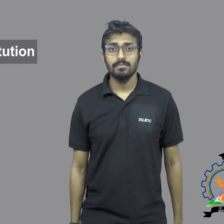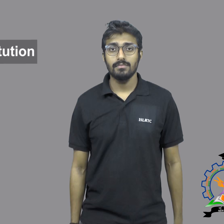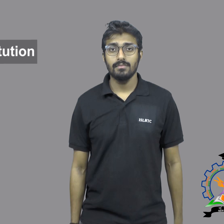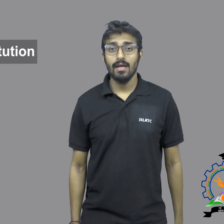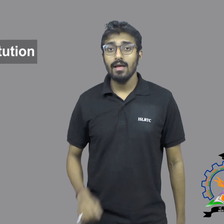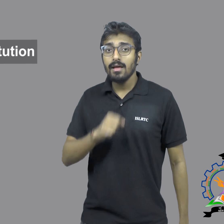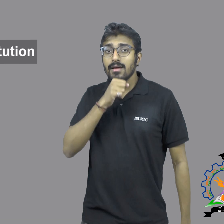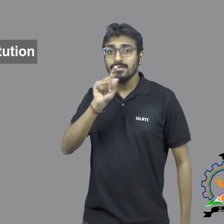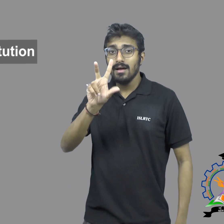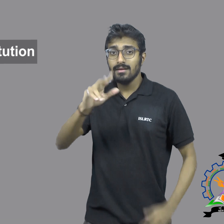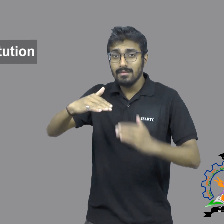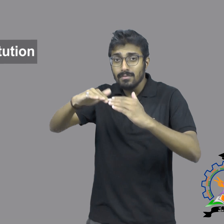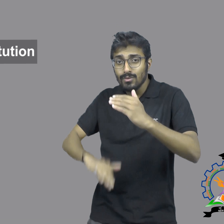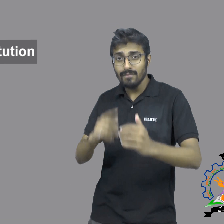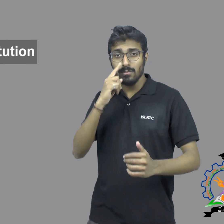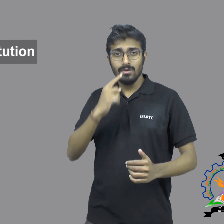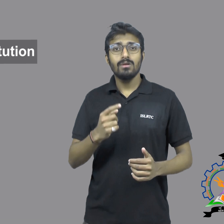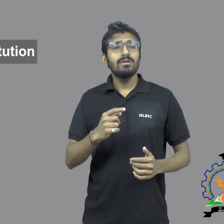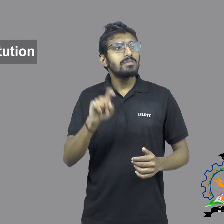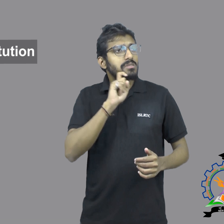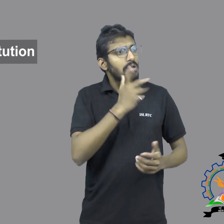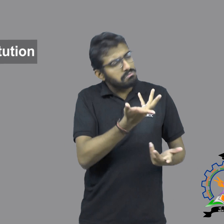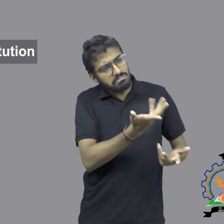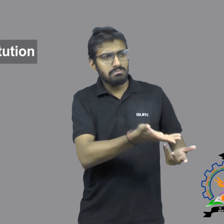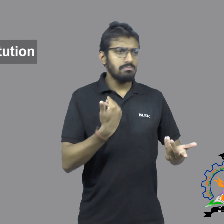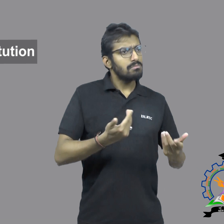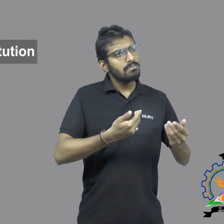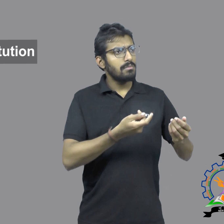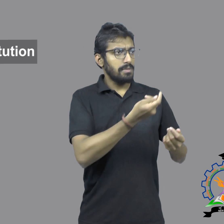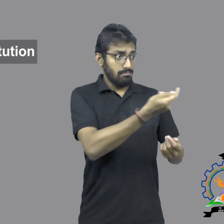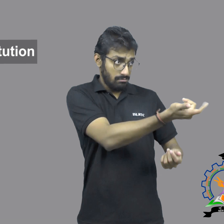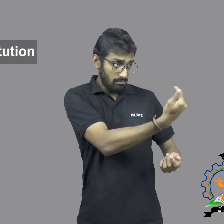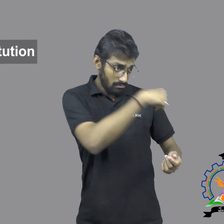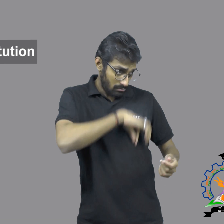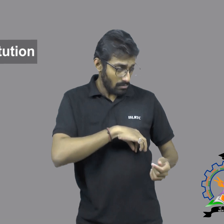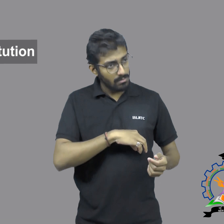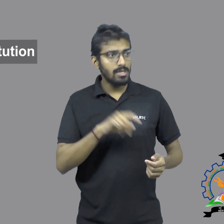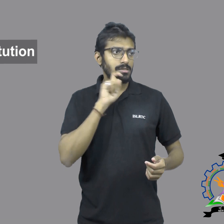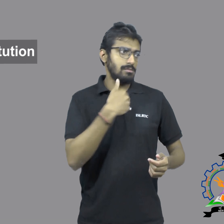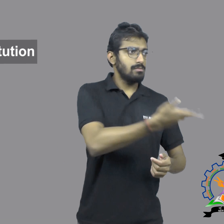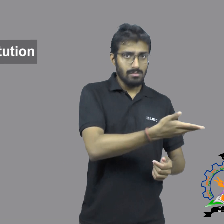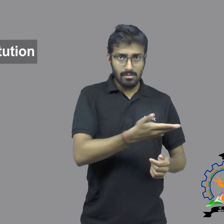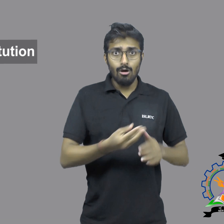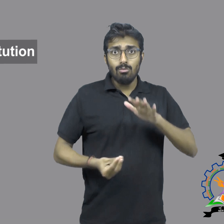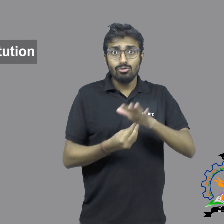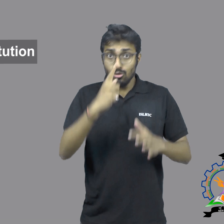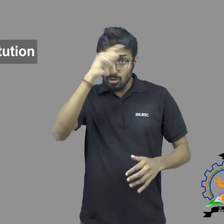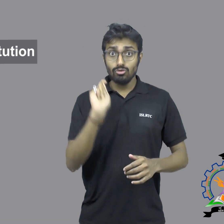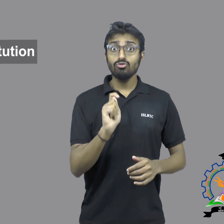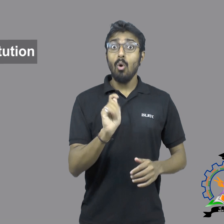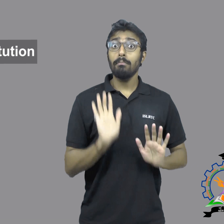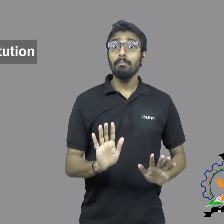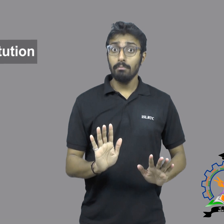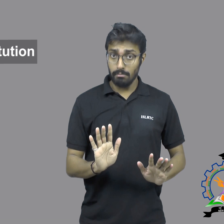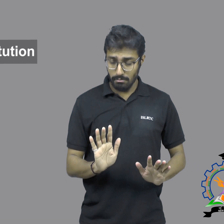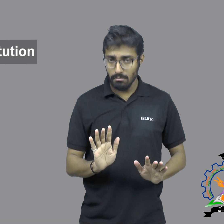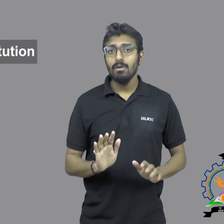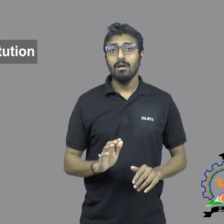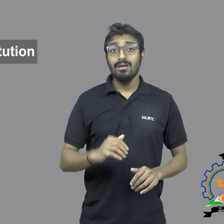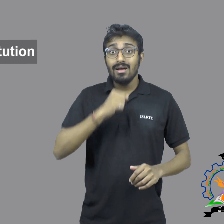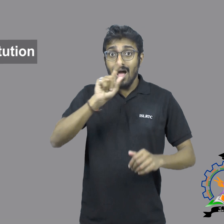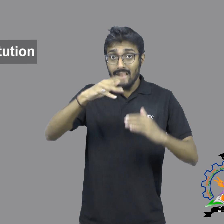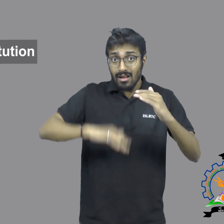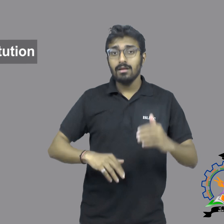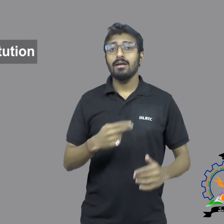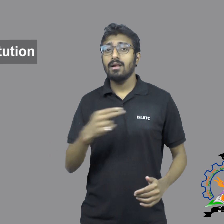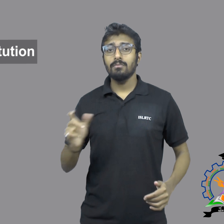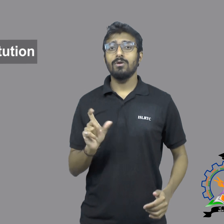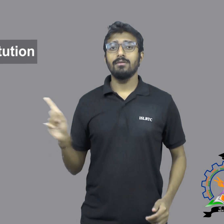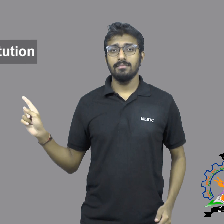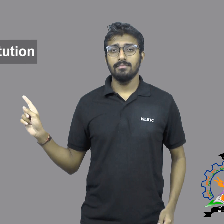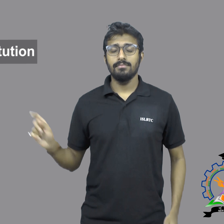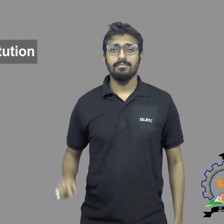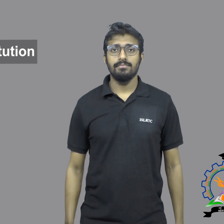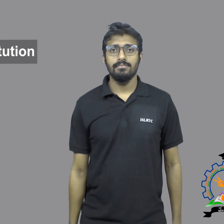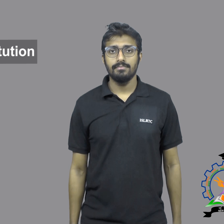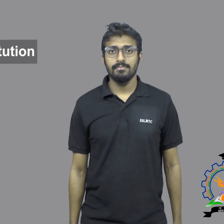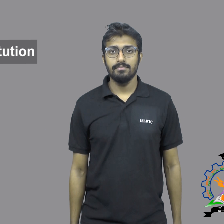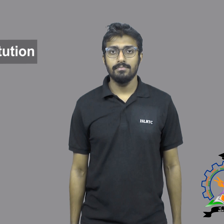Child Prostitution